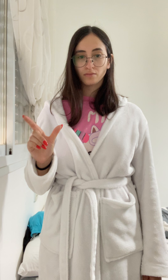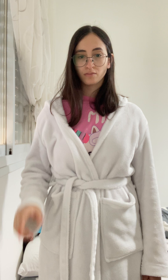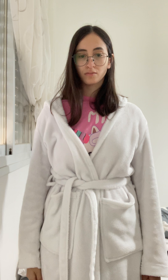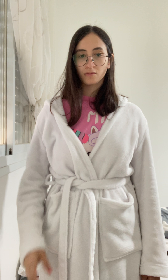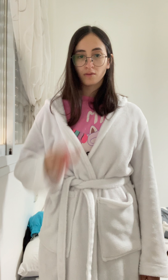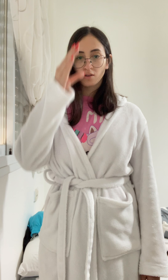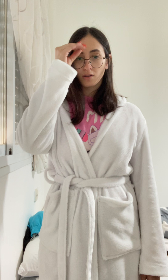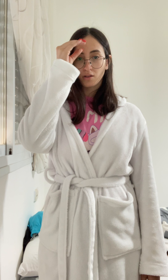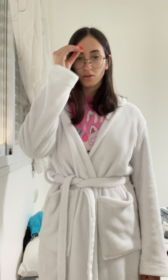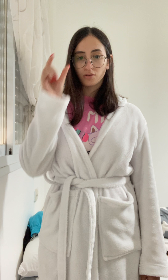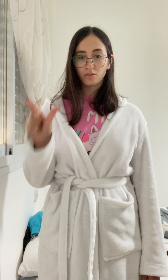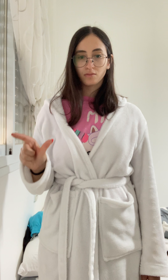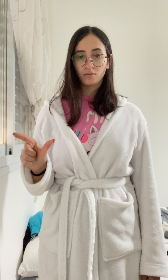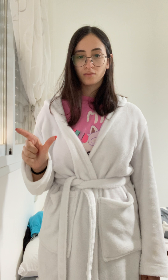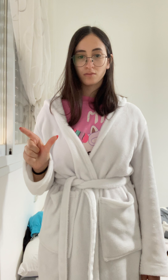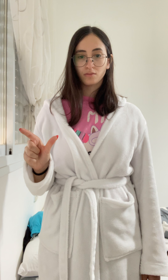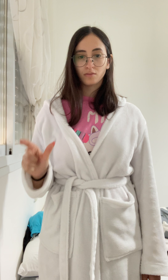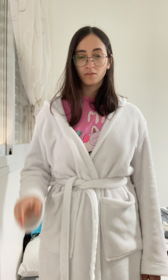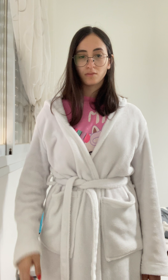איש